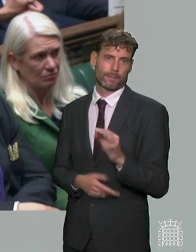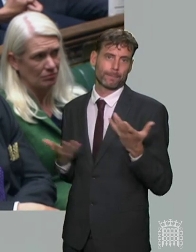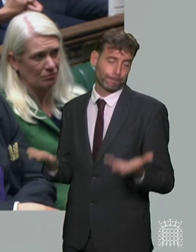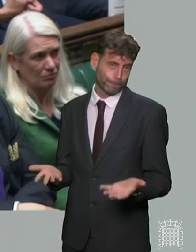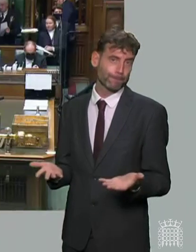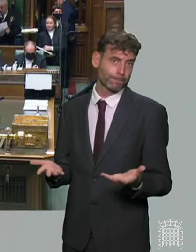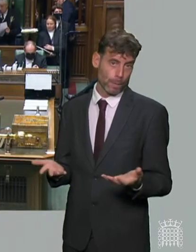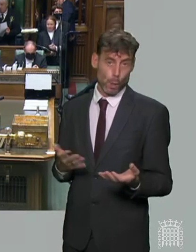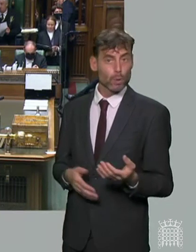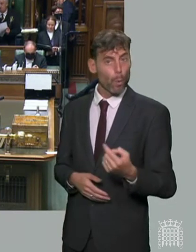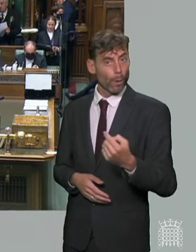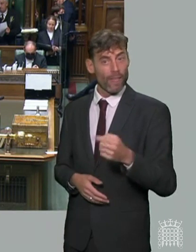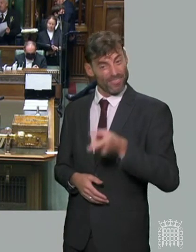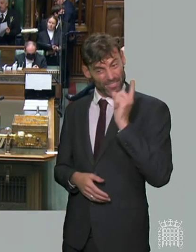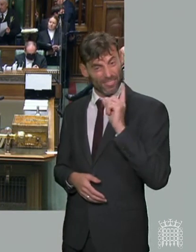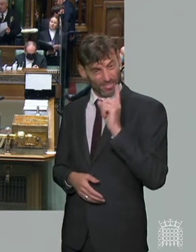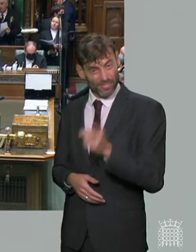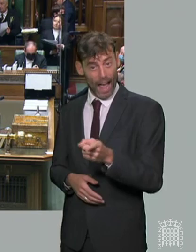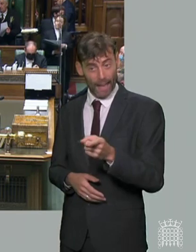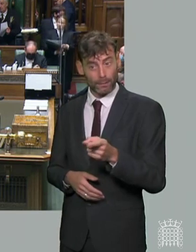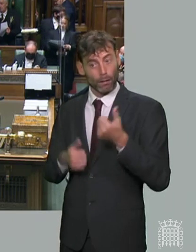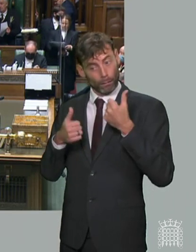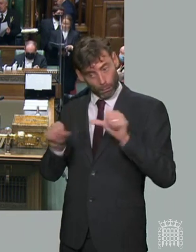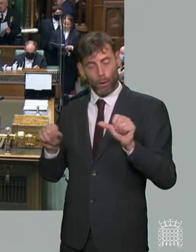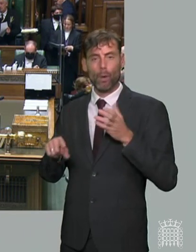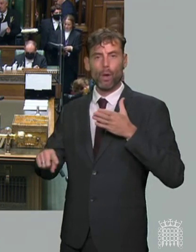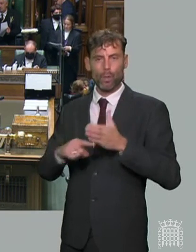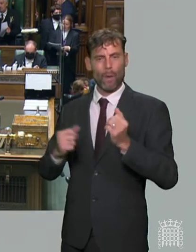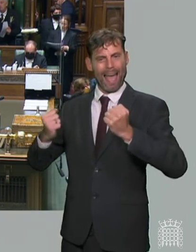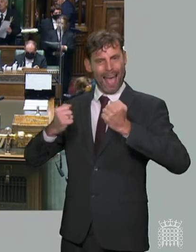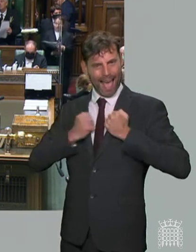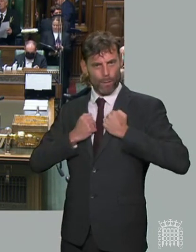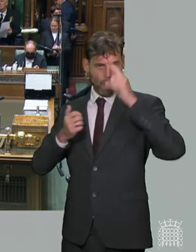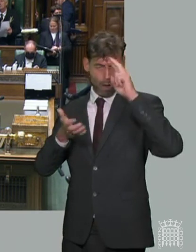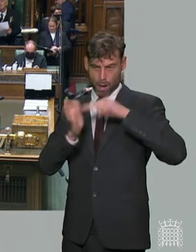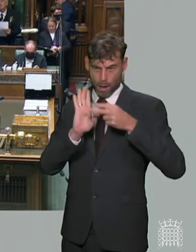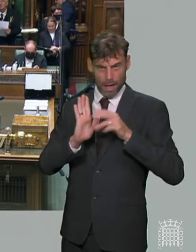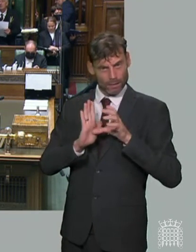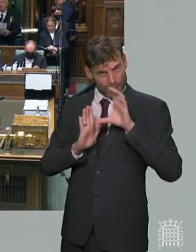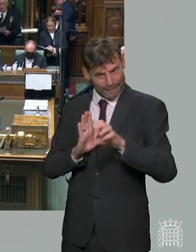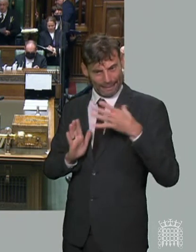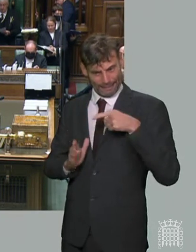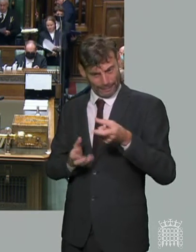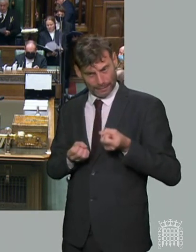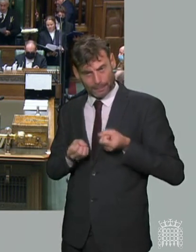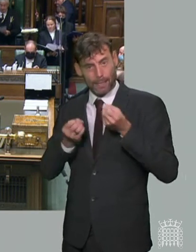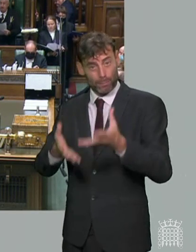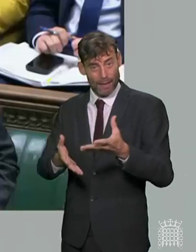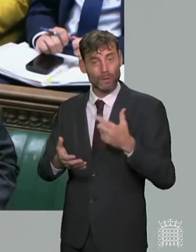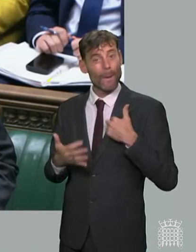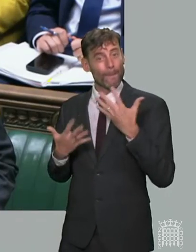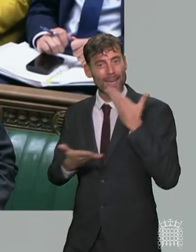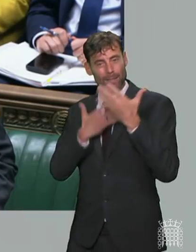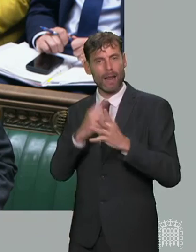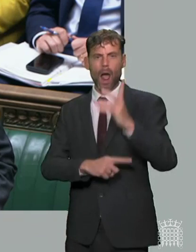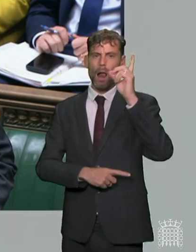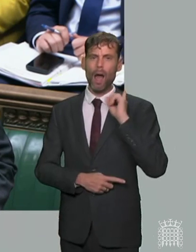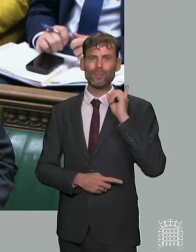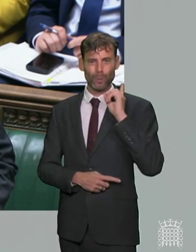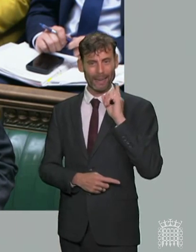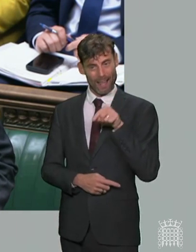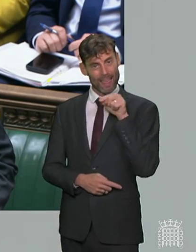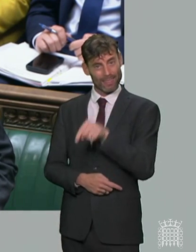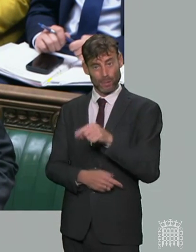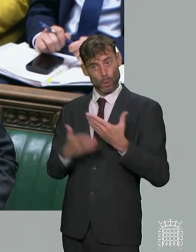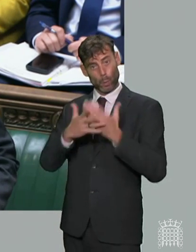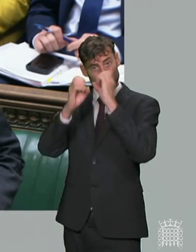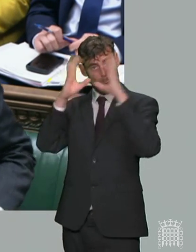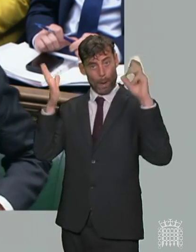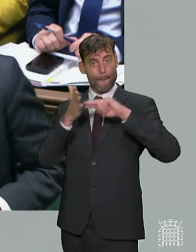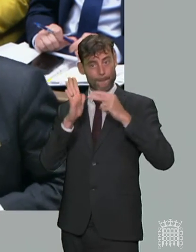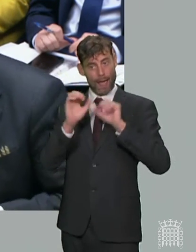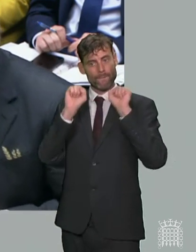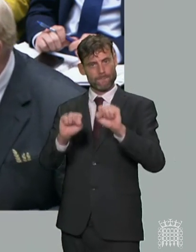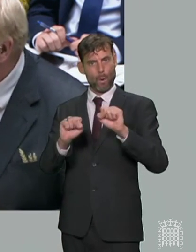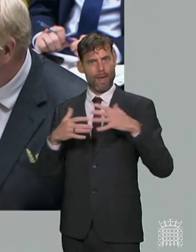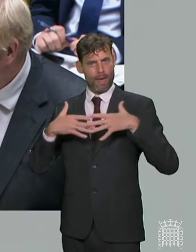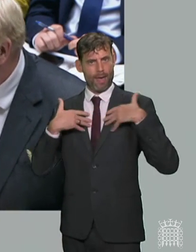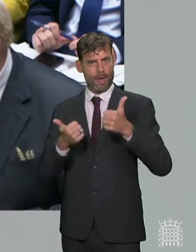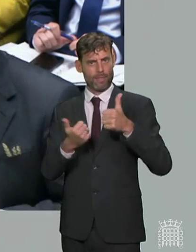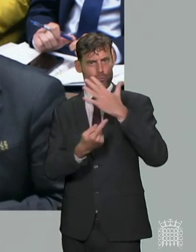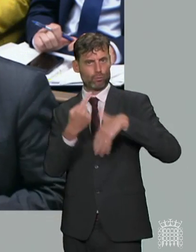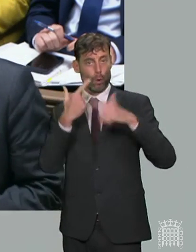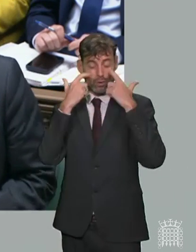That is only possible because of the investment we are making, the measures I outlined last week and the package we are putting forward for health and social care.